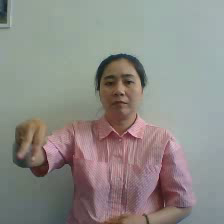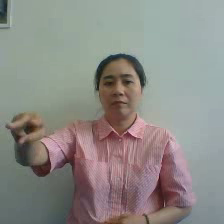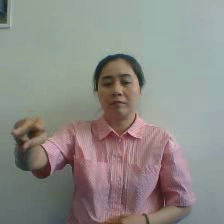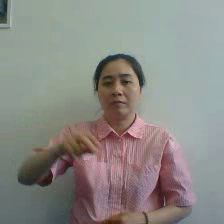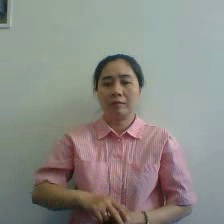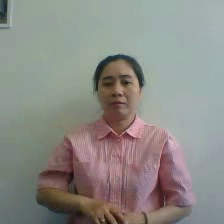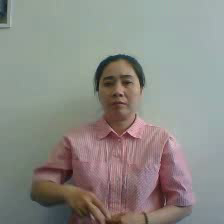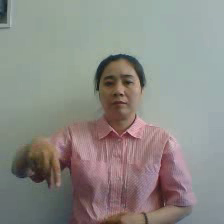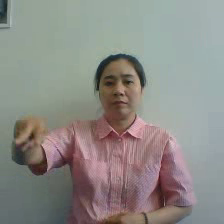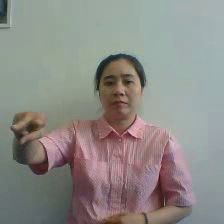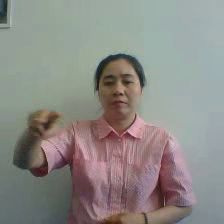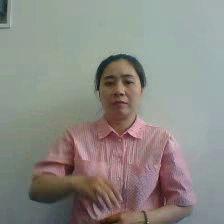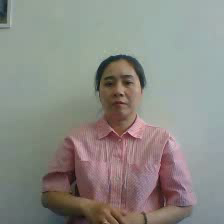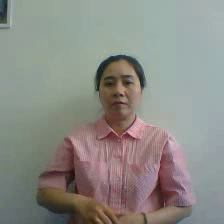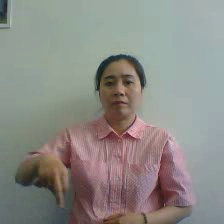Đi